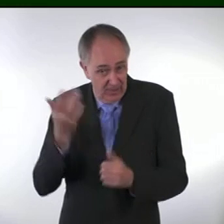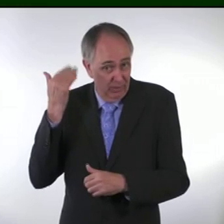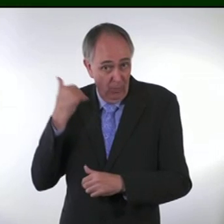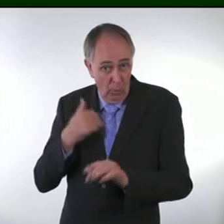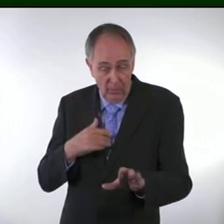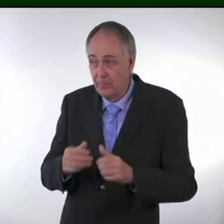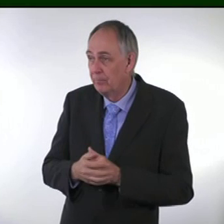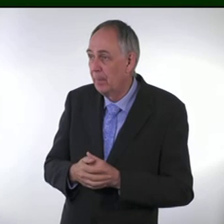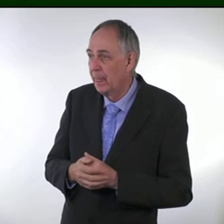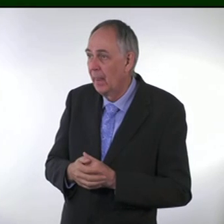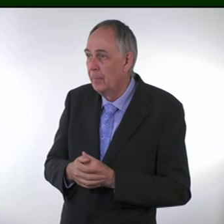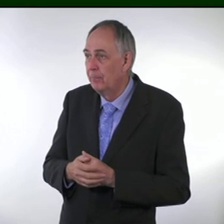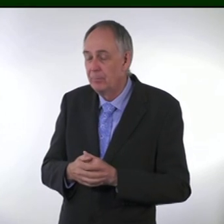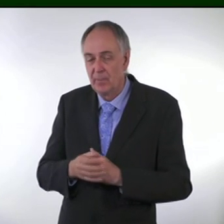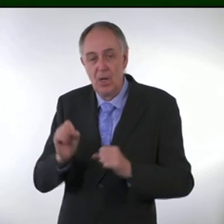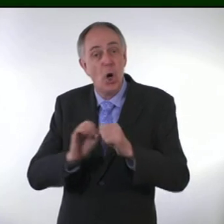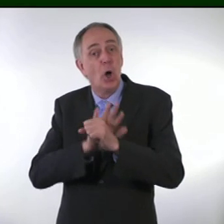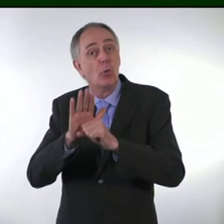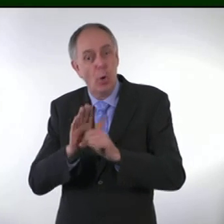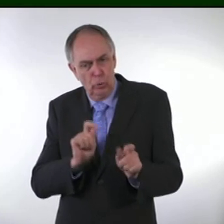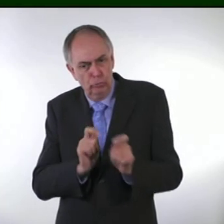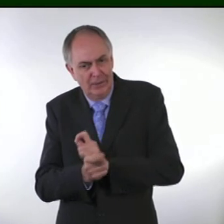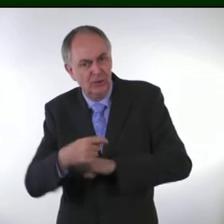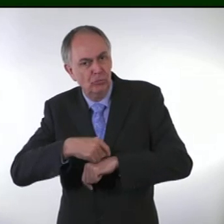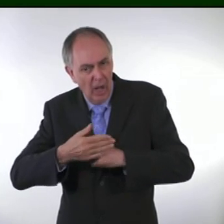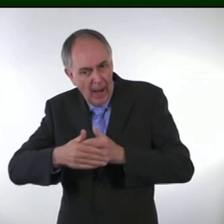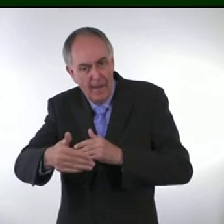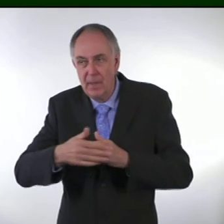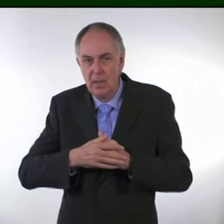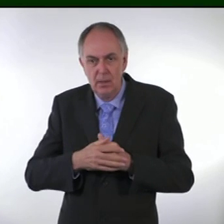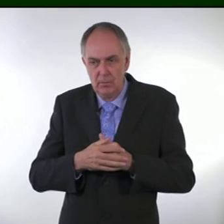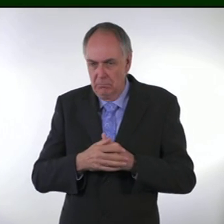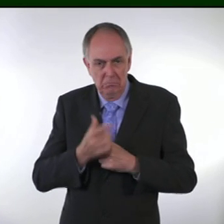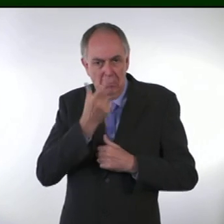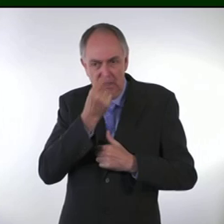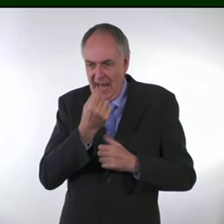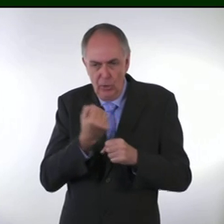The other point is that when we come to the end of the transition period, we will be able to do things differently.